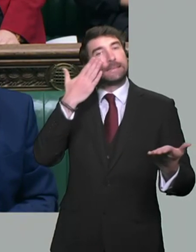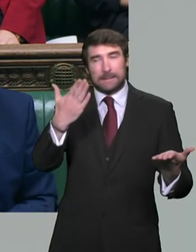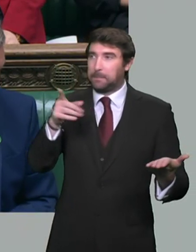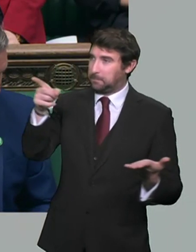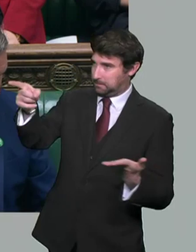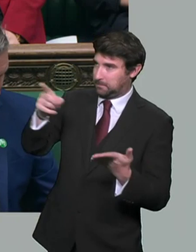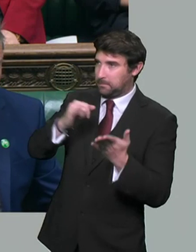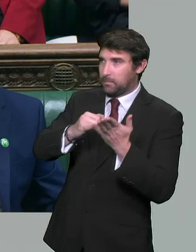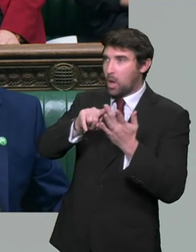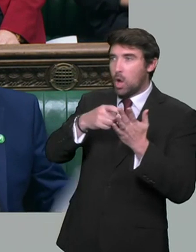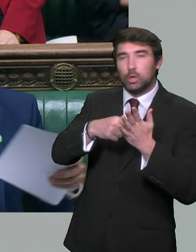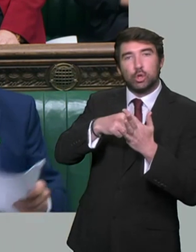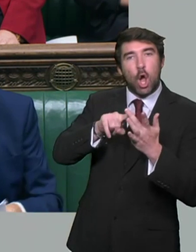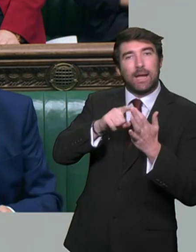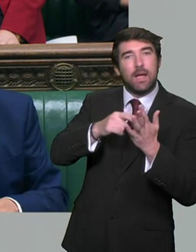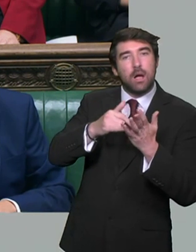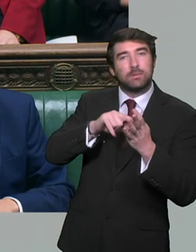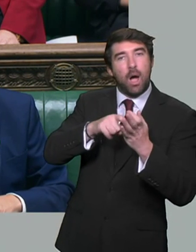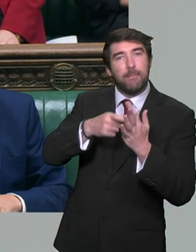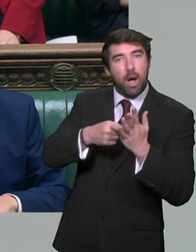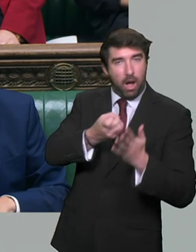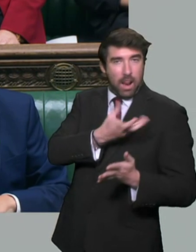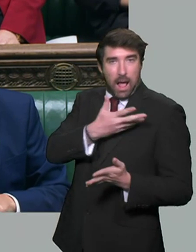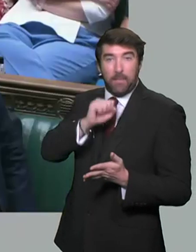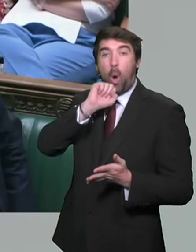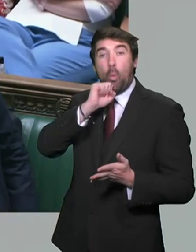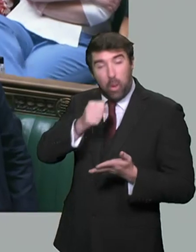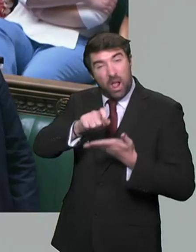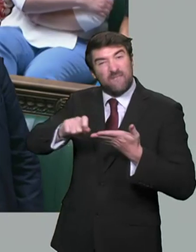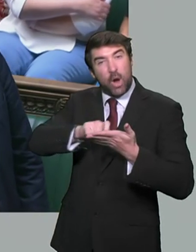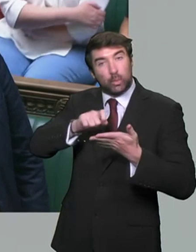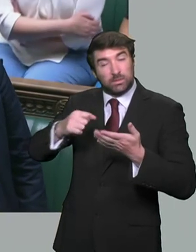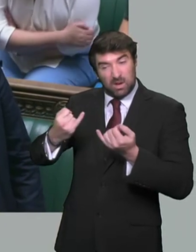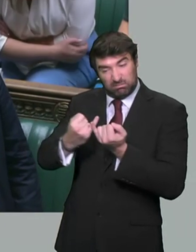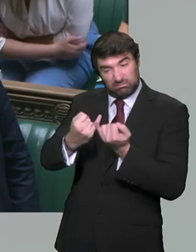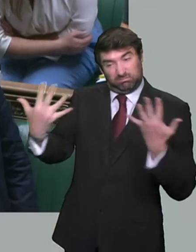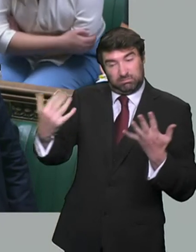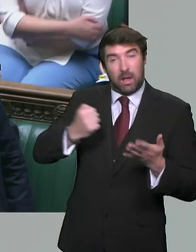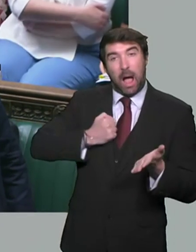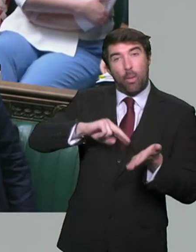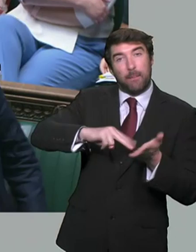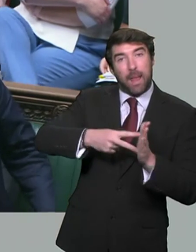They are going to vote against plans to fix the backlogs and to fix social care.